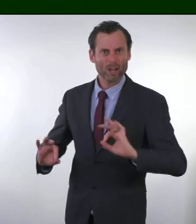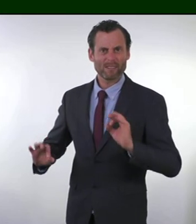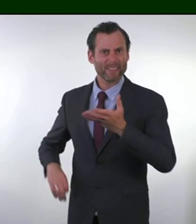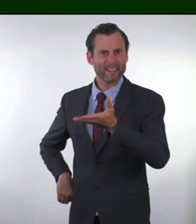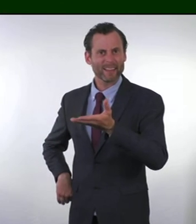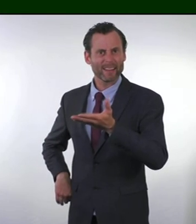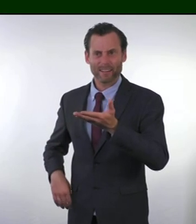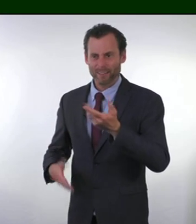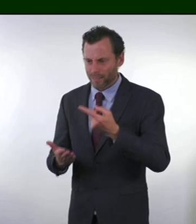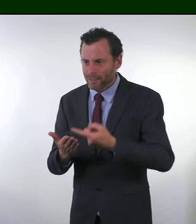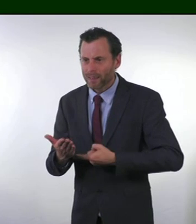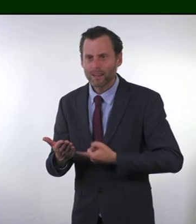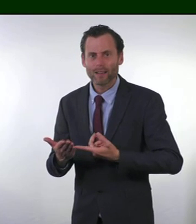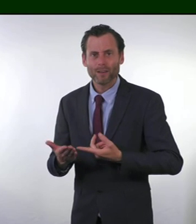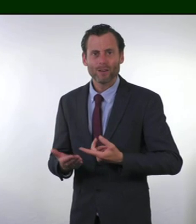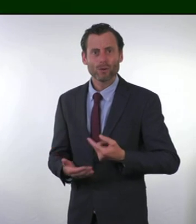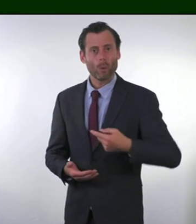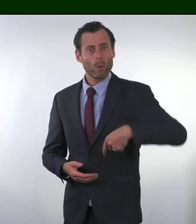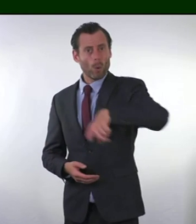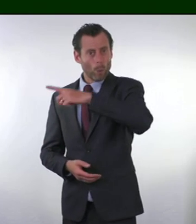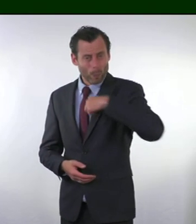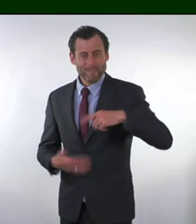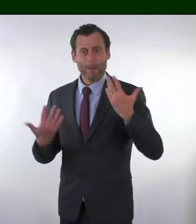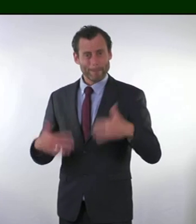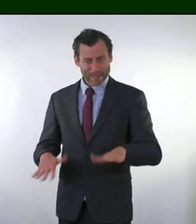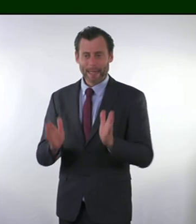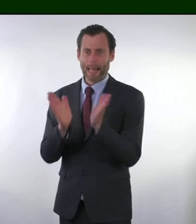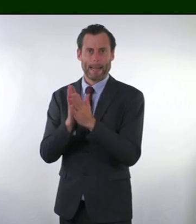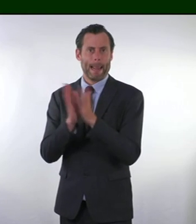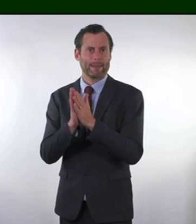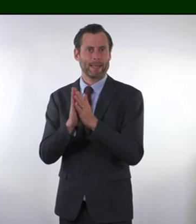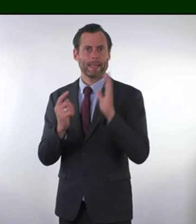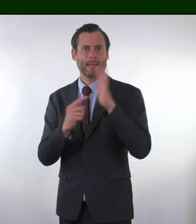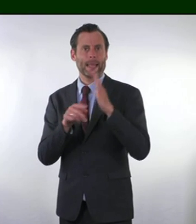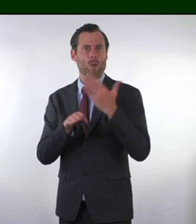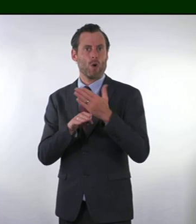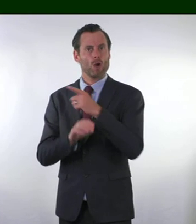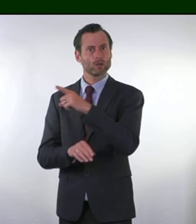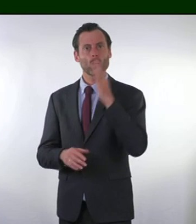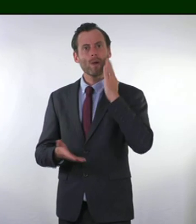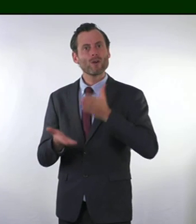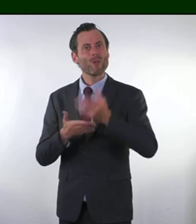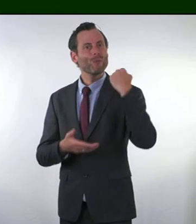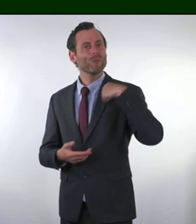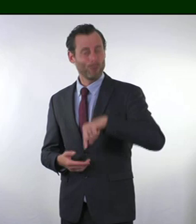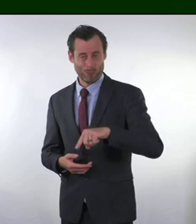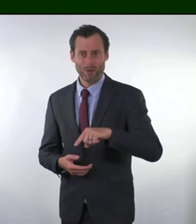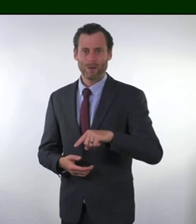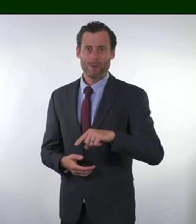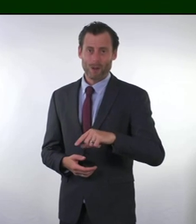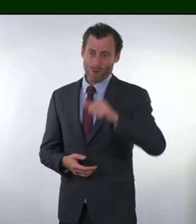Politicians in this House have gone out on our doorsteps to clap key workers, while the lowest paid have struggled to keep a roof over their heads.